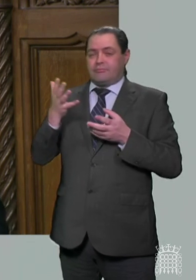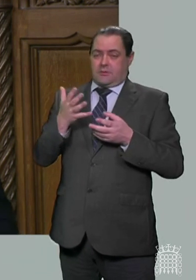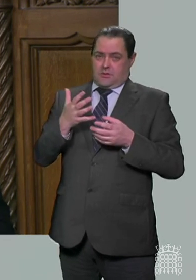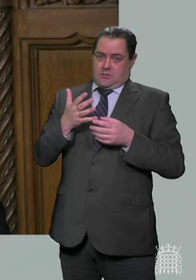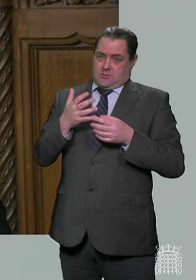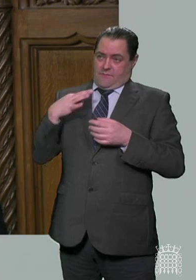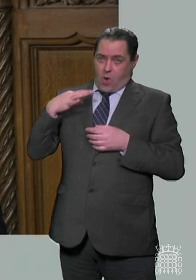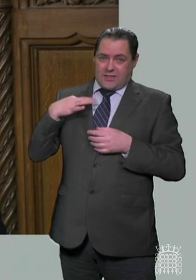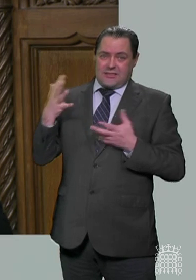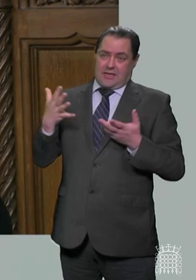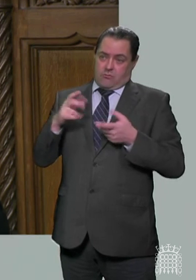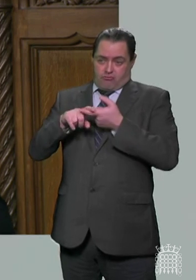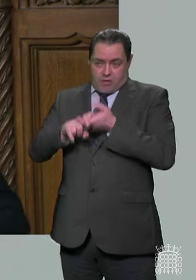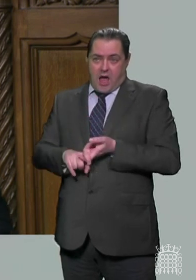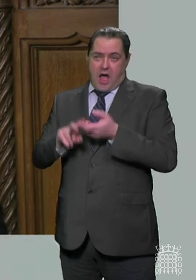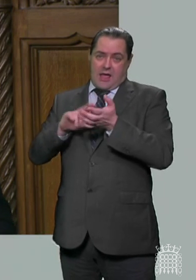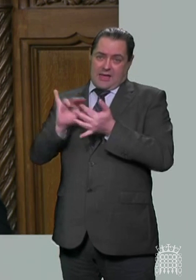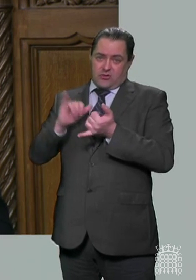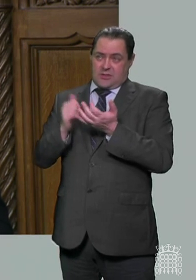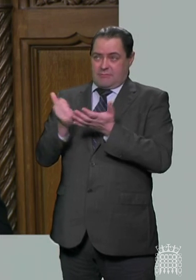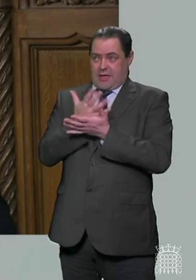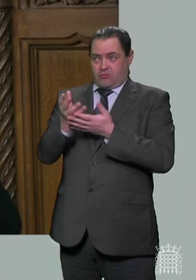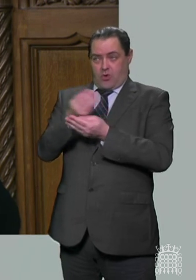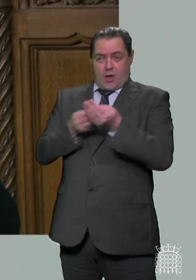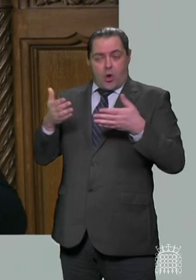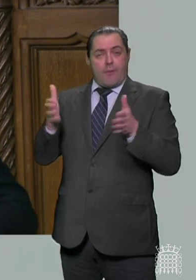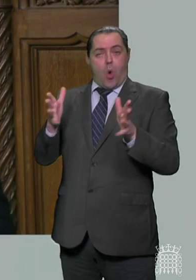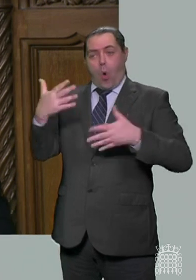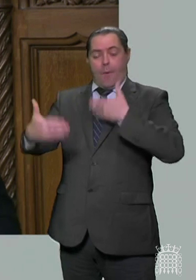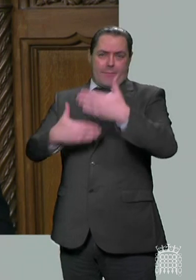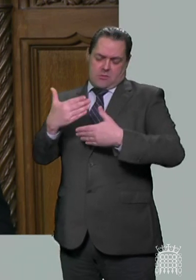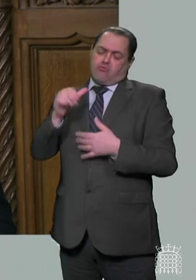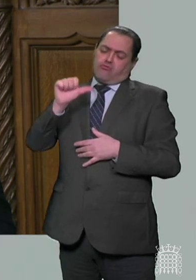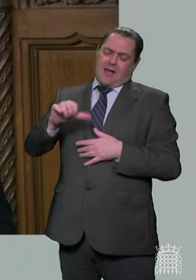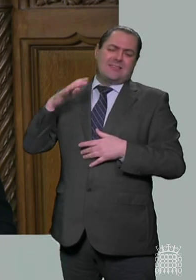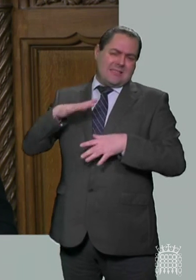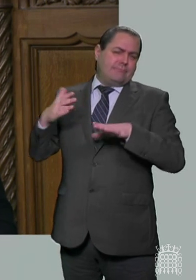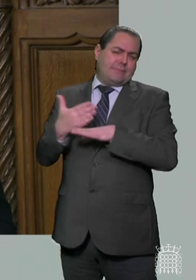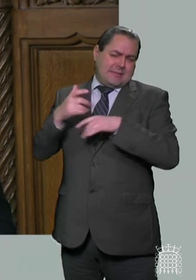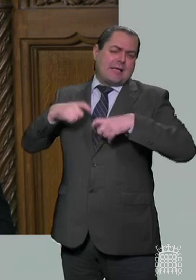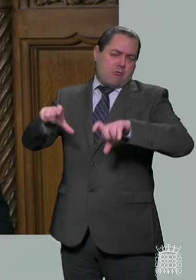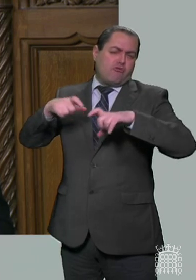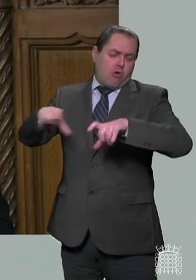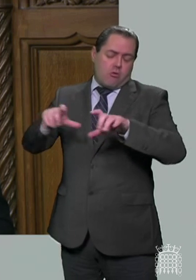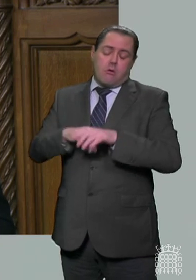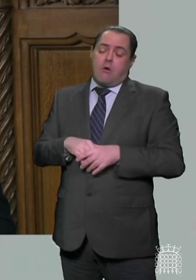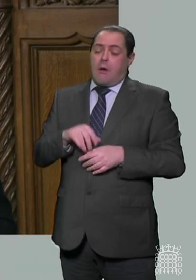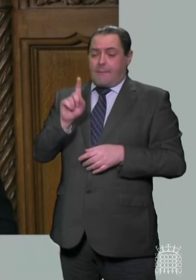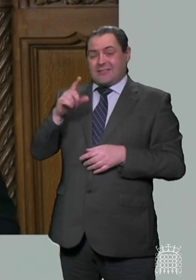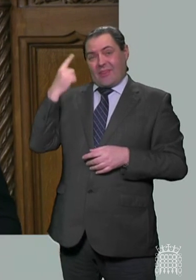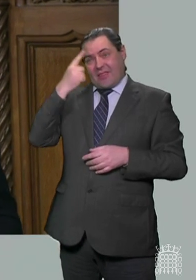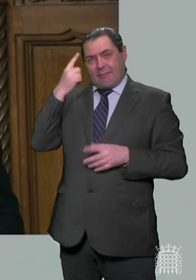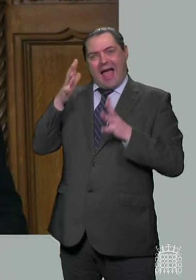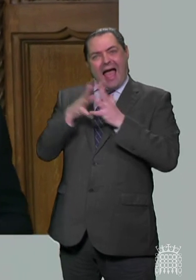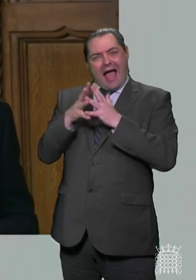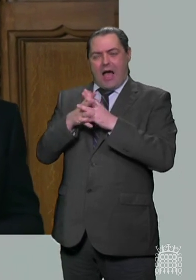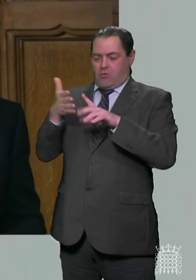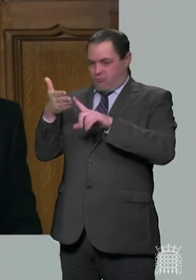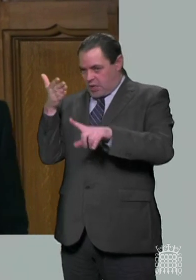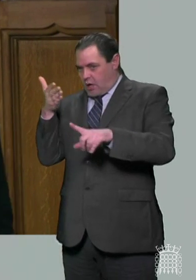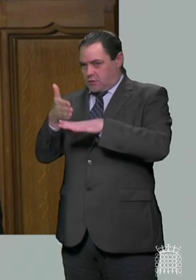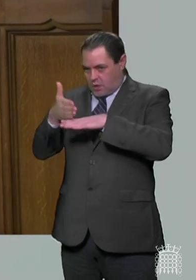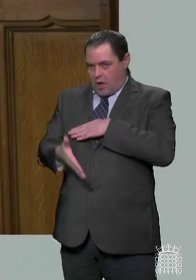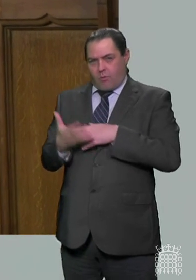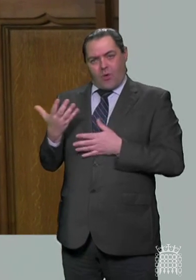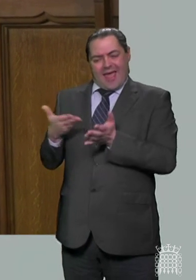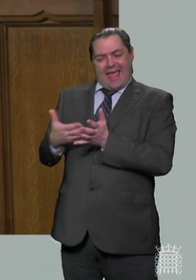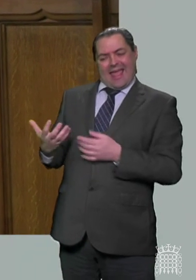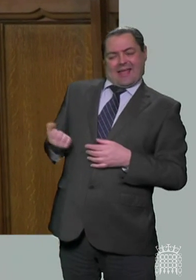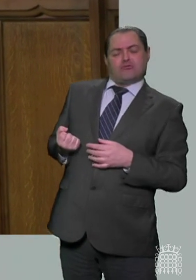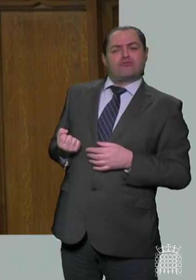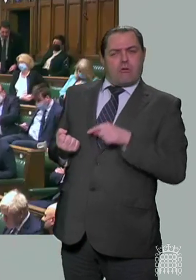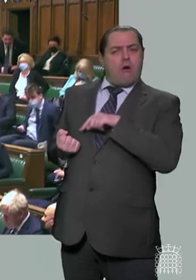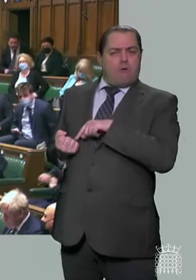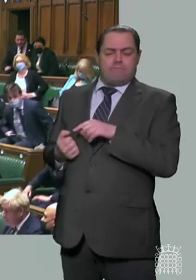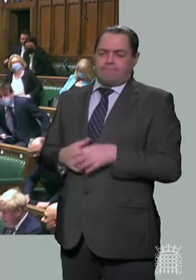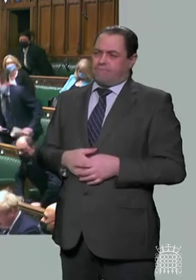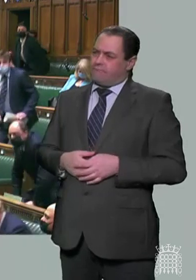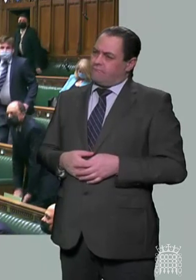Given that we will rely on our NHS to rightly keep the economy open, will he look closely at possible future reward and recognition payments to our NHS staff for the extra efforts that they will make this winter?